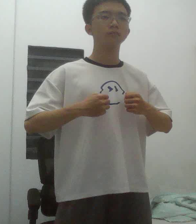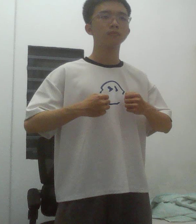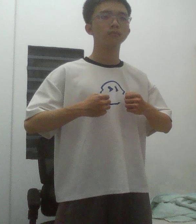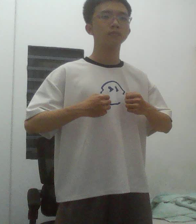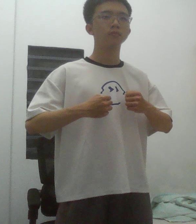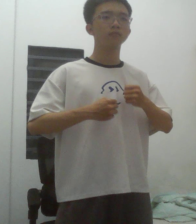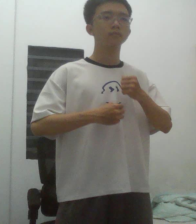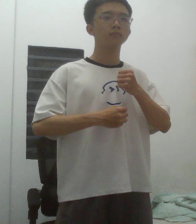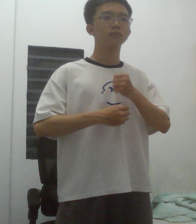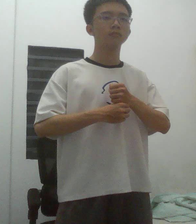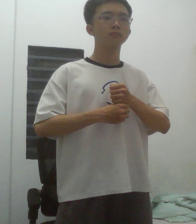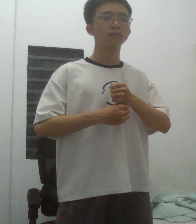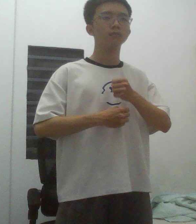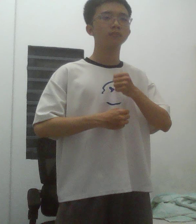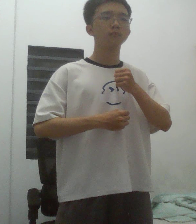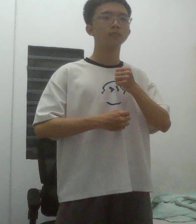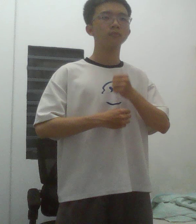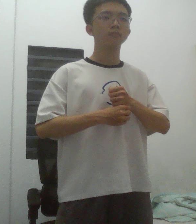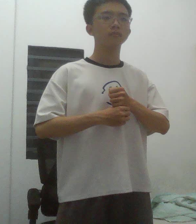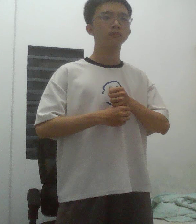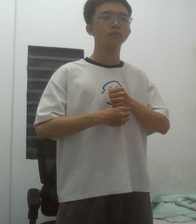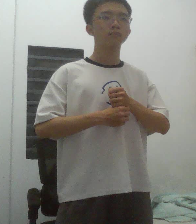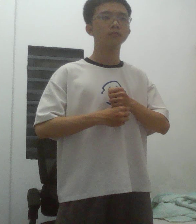cong viec